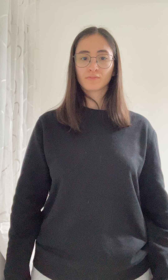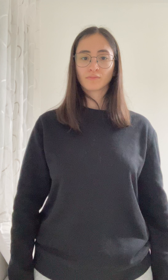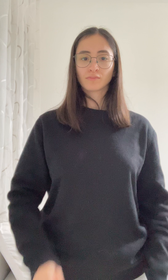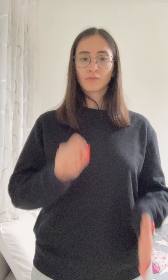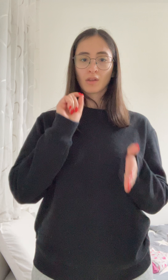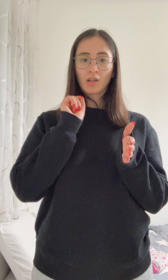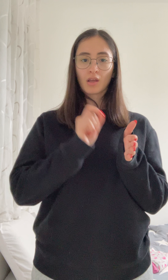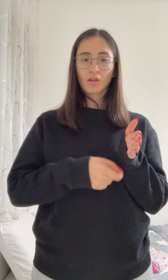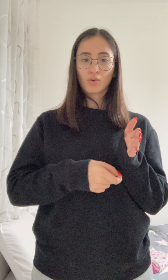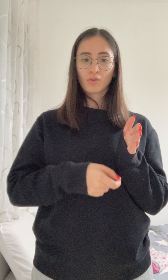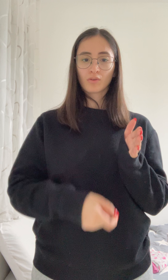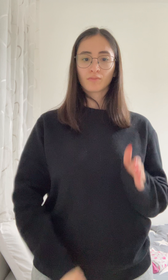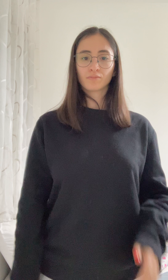לקנות